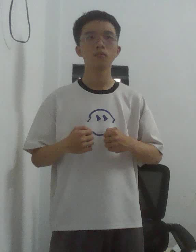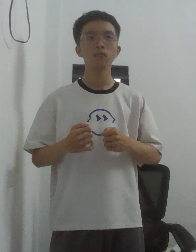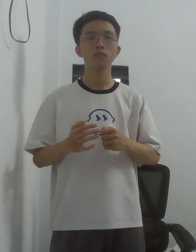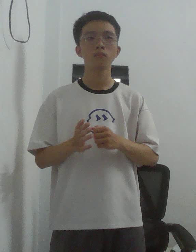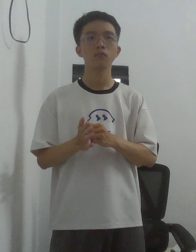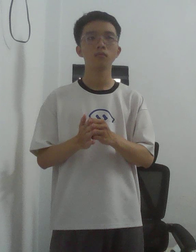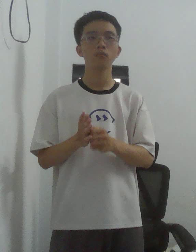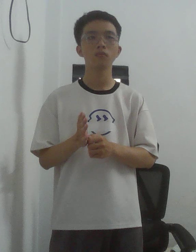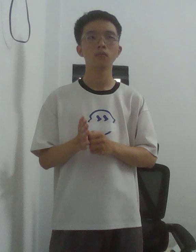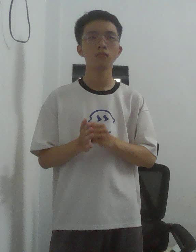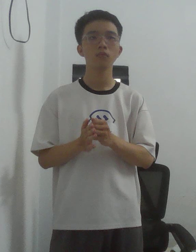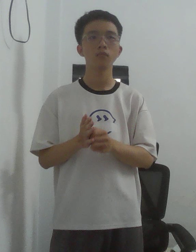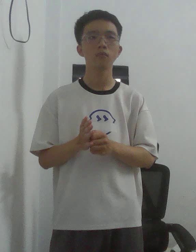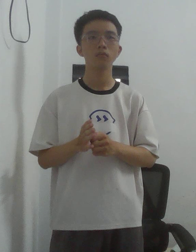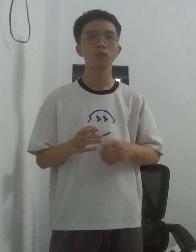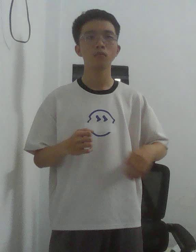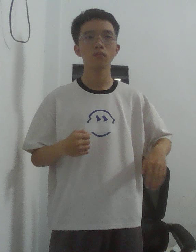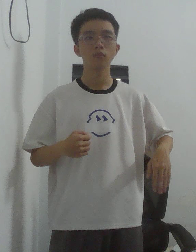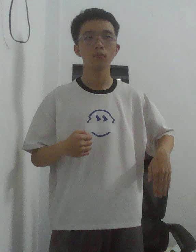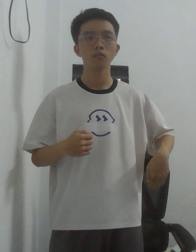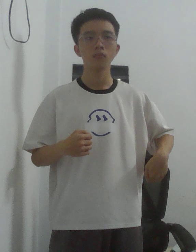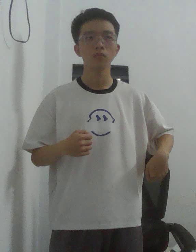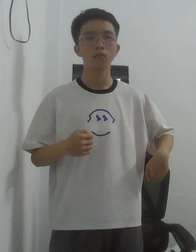thang sau